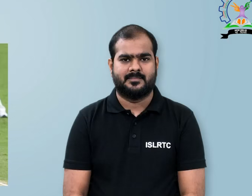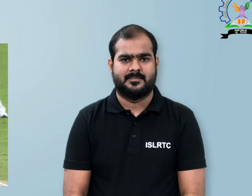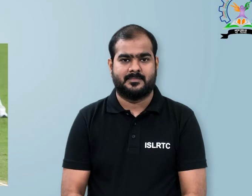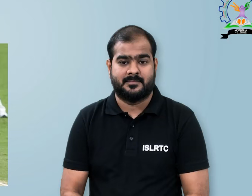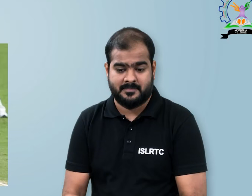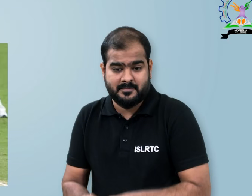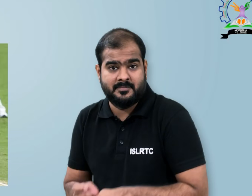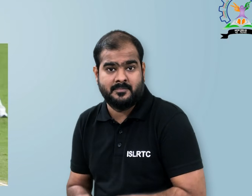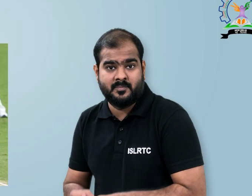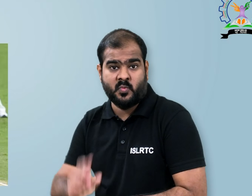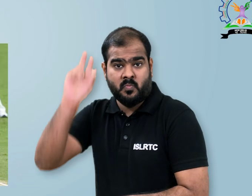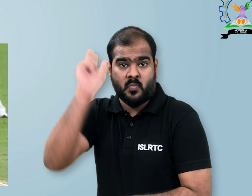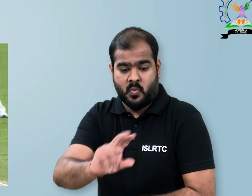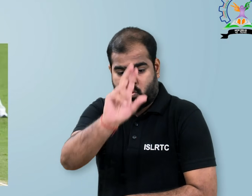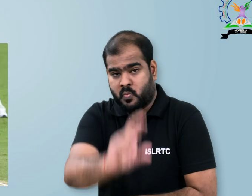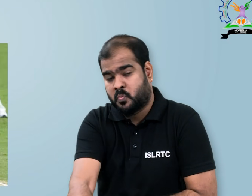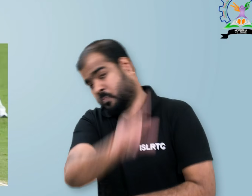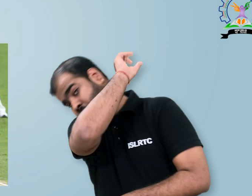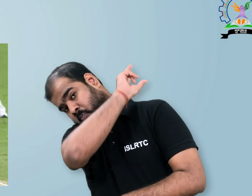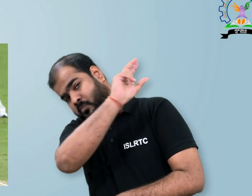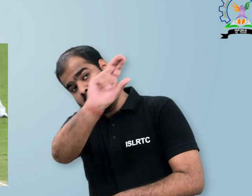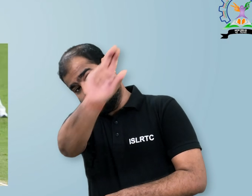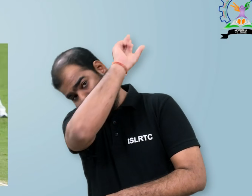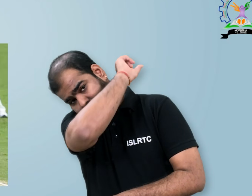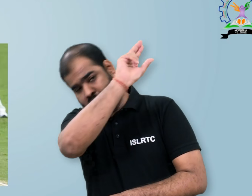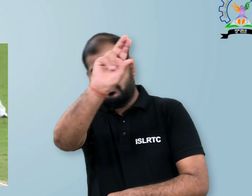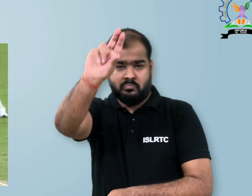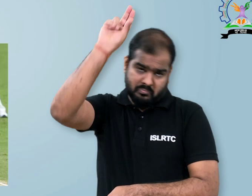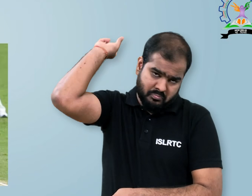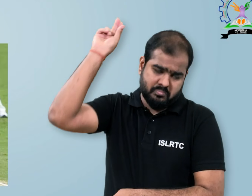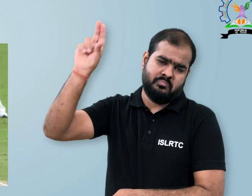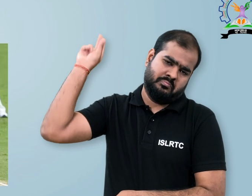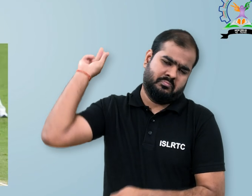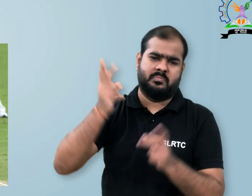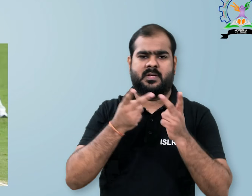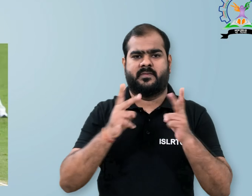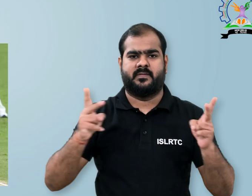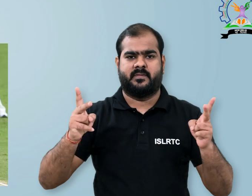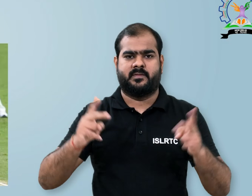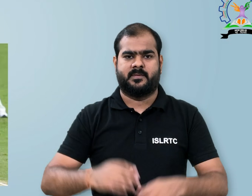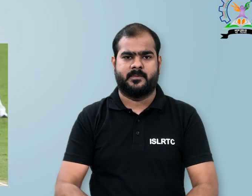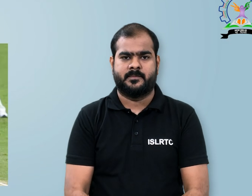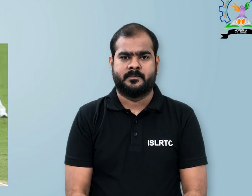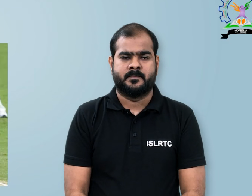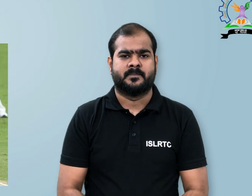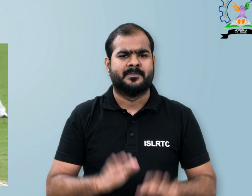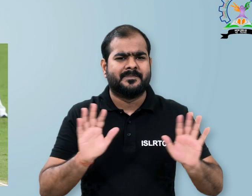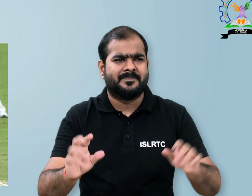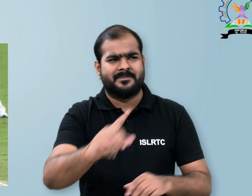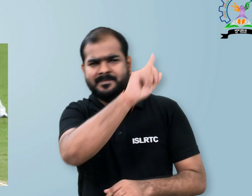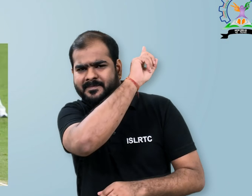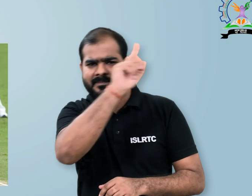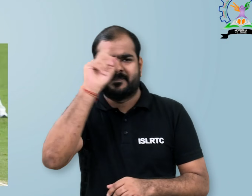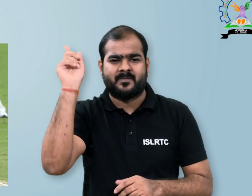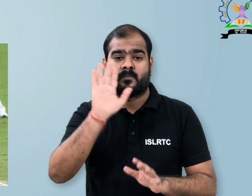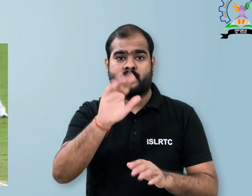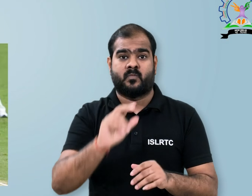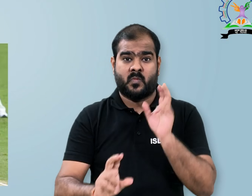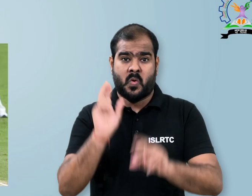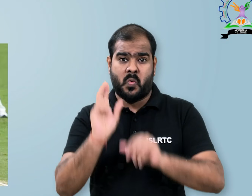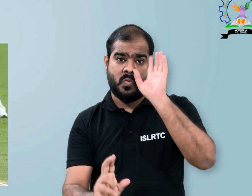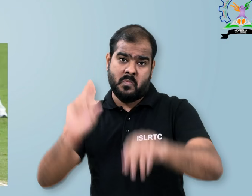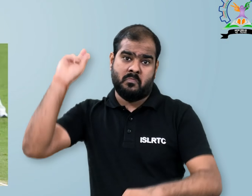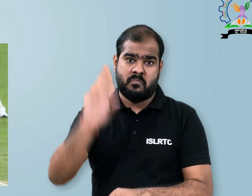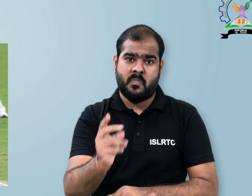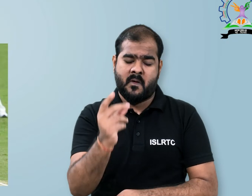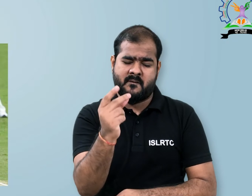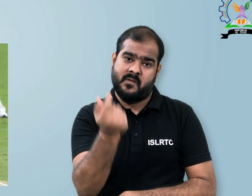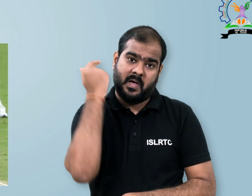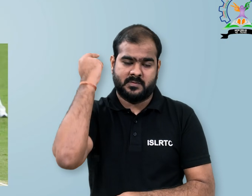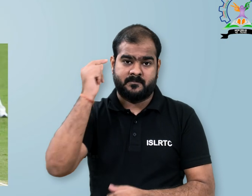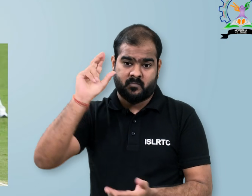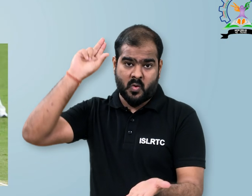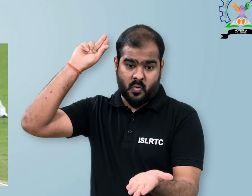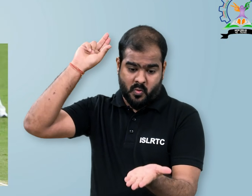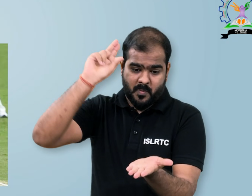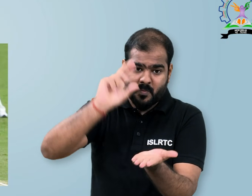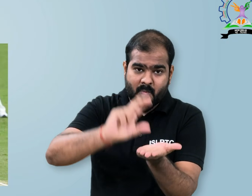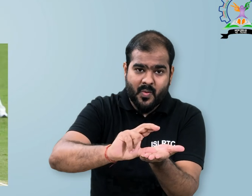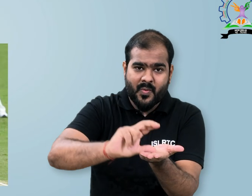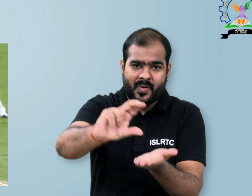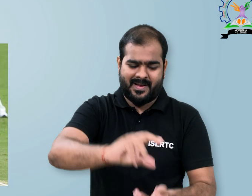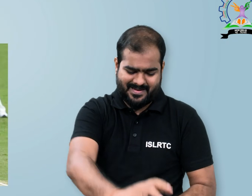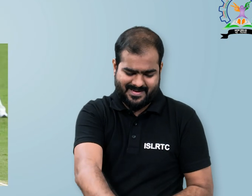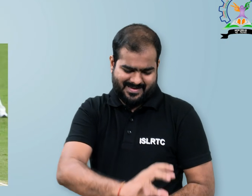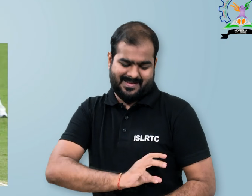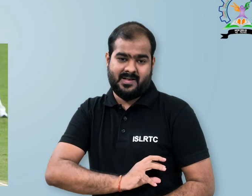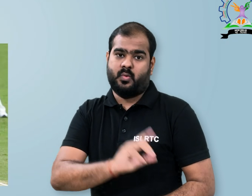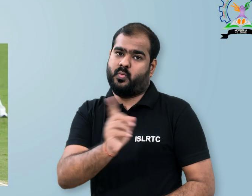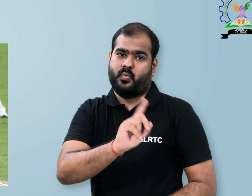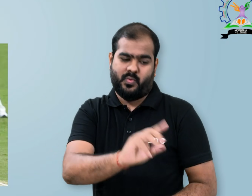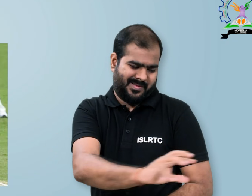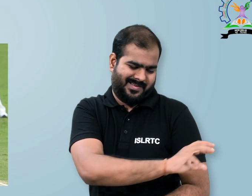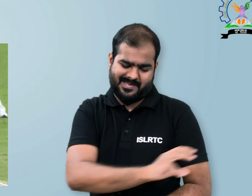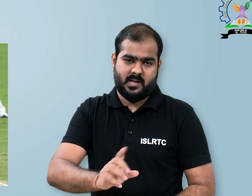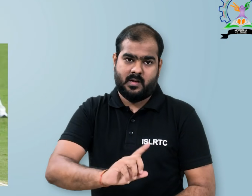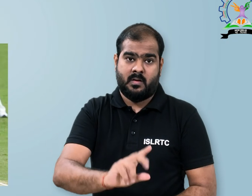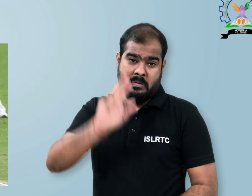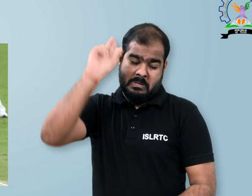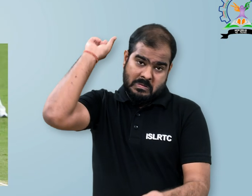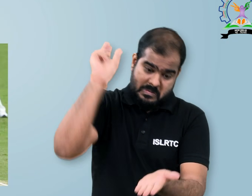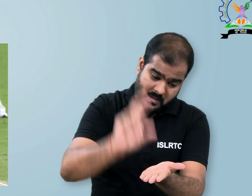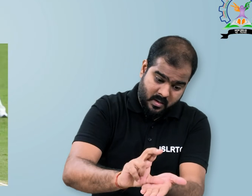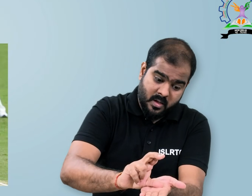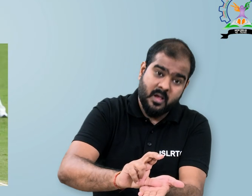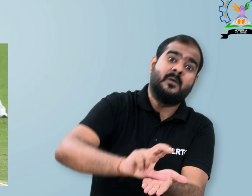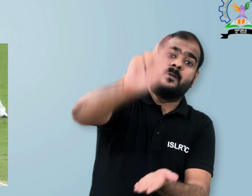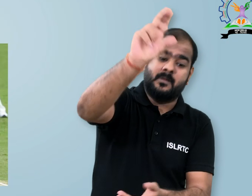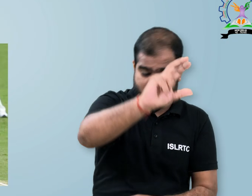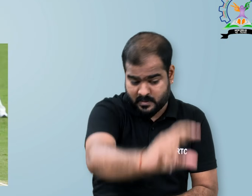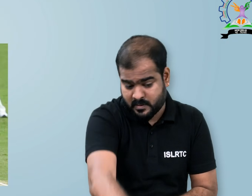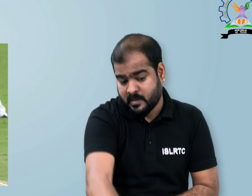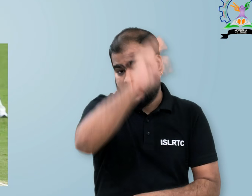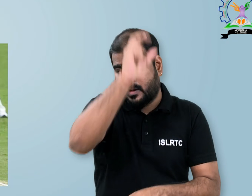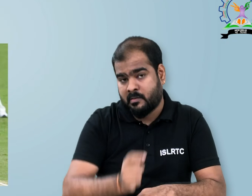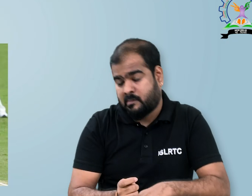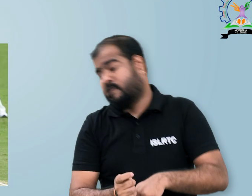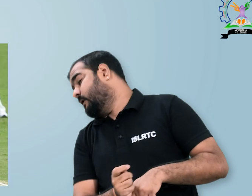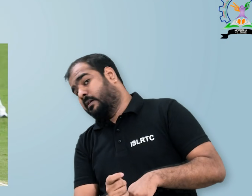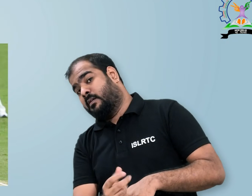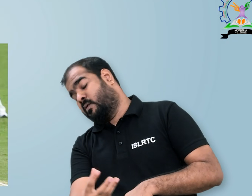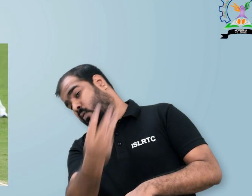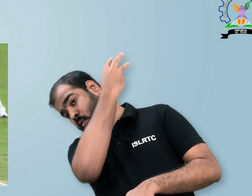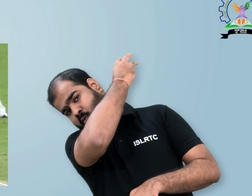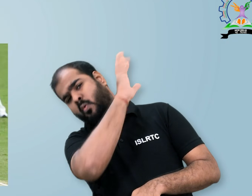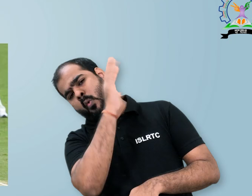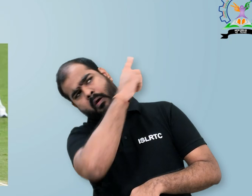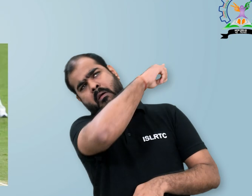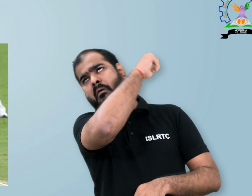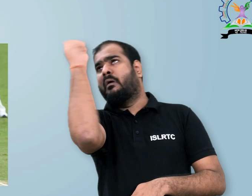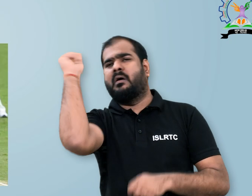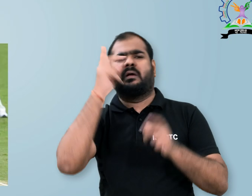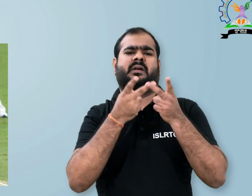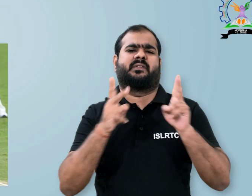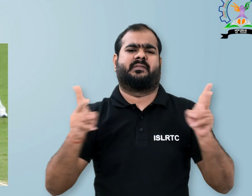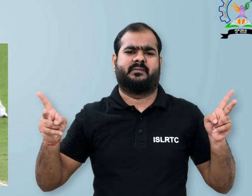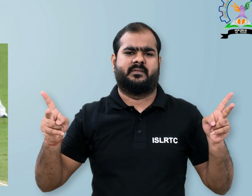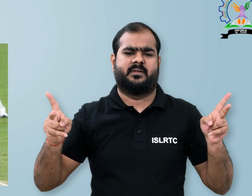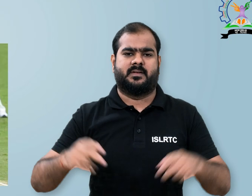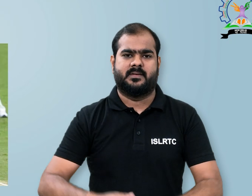Bouncer A fast, short-pitched delivery that bounces high towards the batsman.